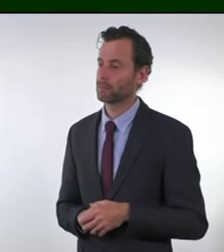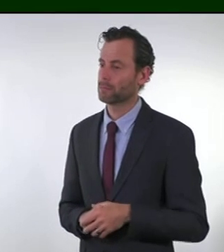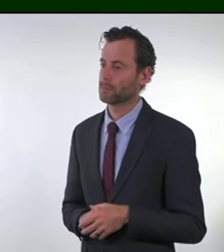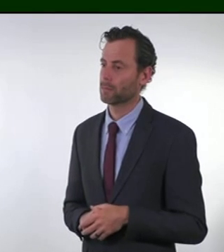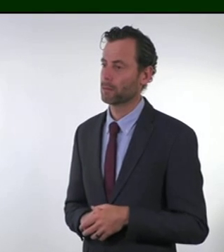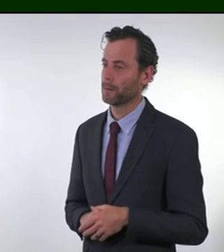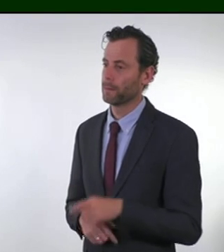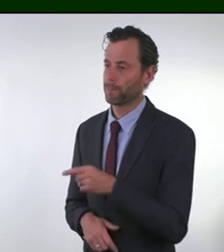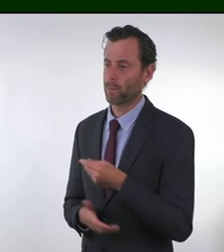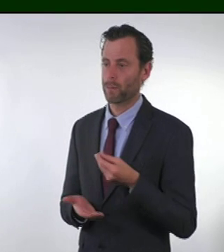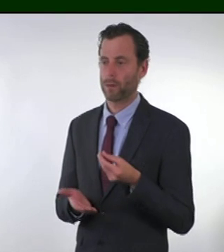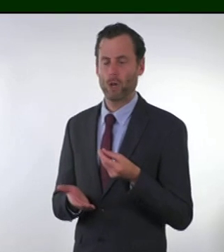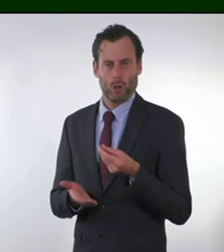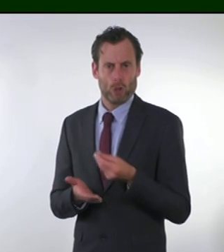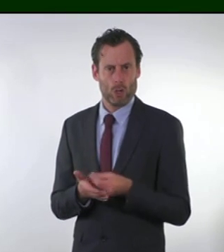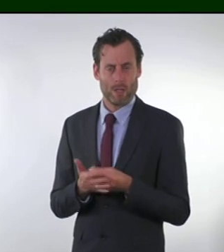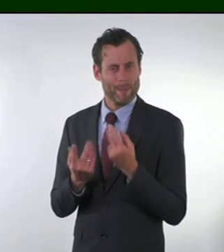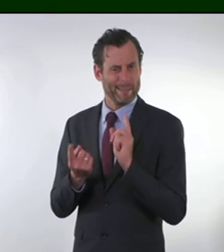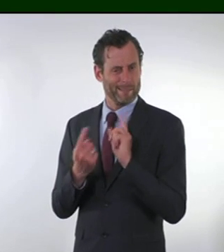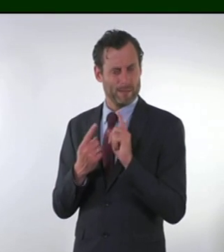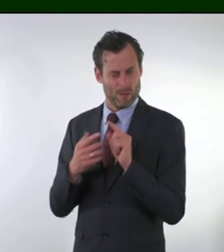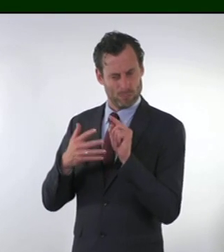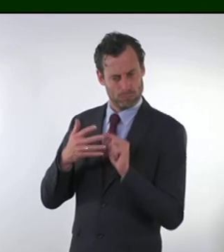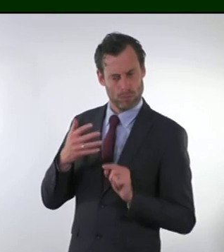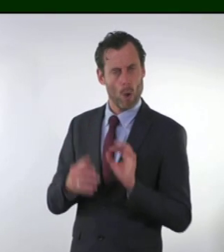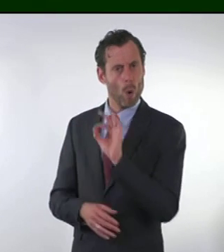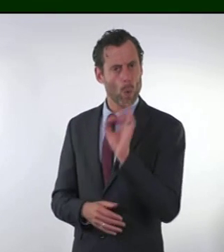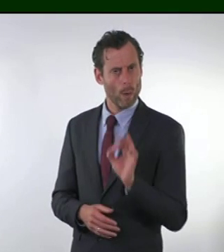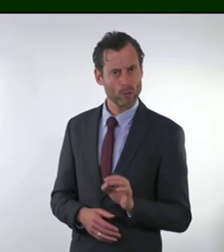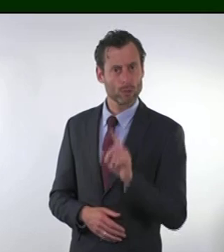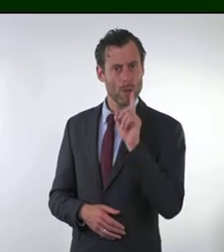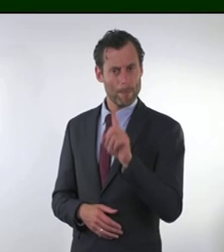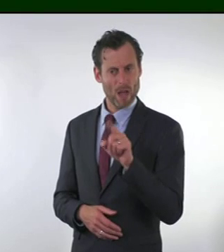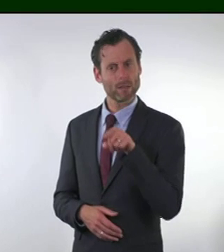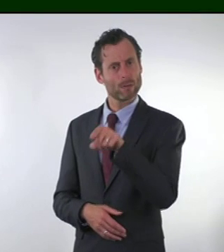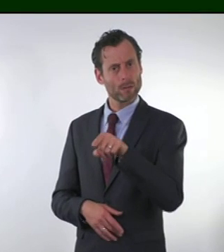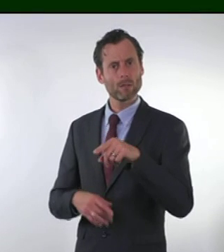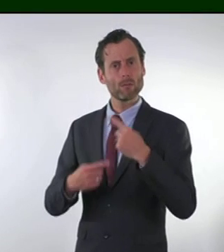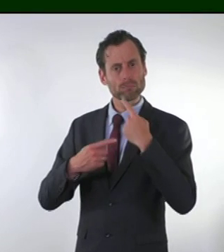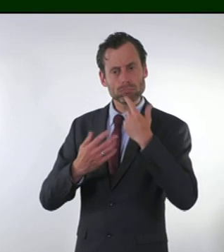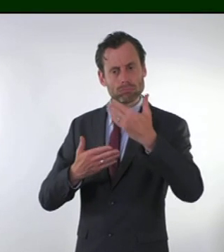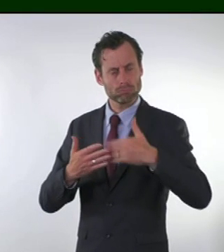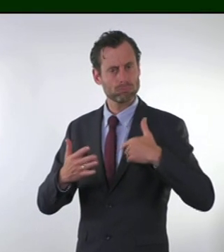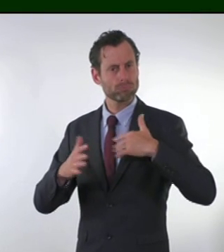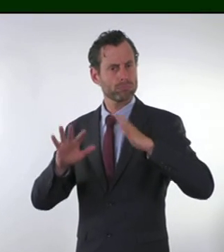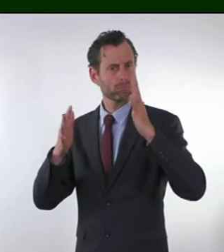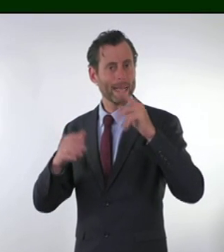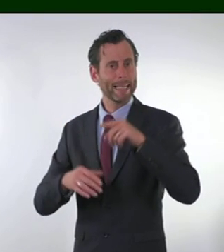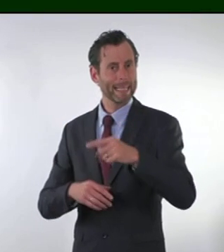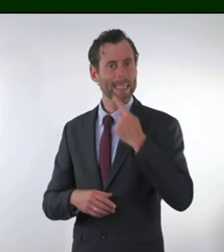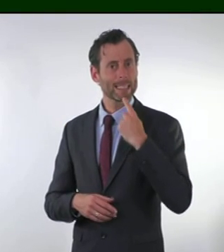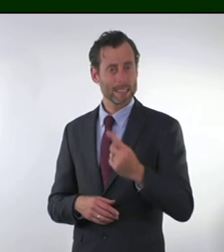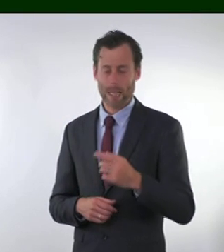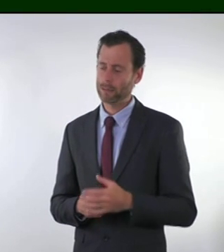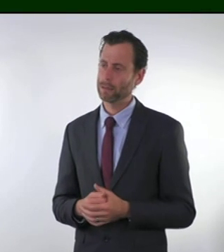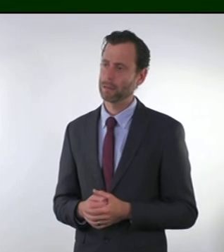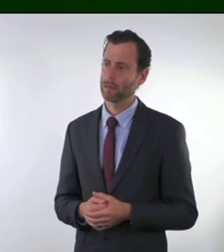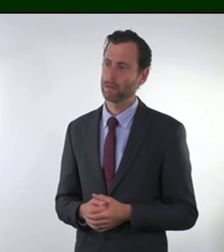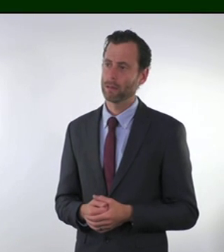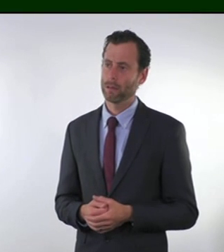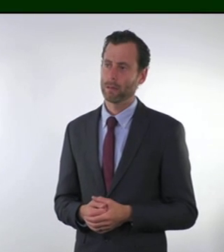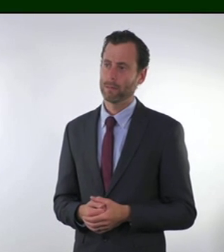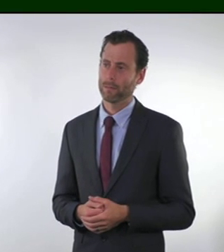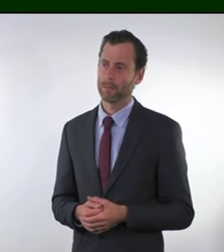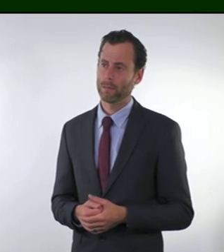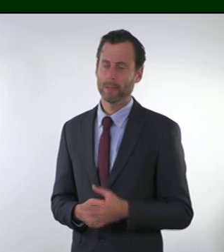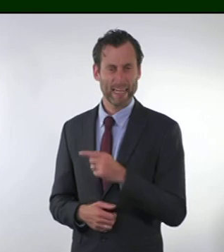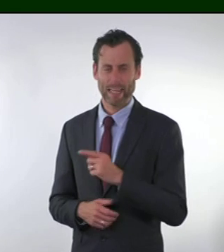The Chancellor has answered many specific questions, but I would like to commend the overall tone of his statement, which he began by saying that he would be “unencumbered by dogma”, but with